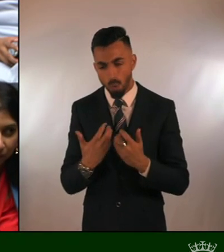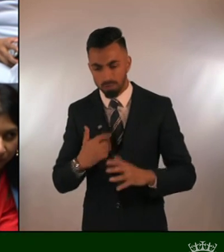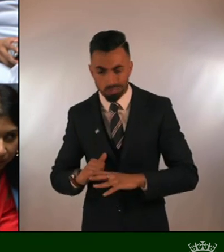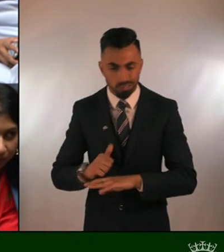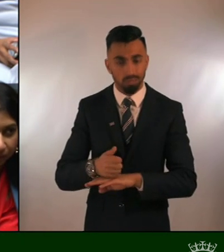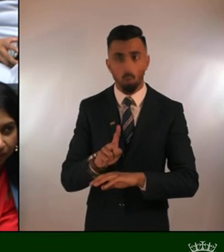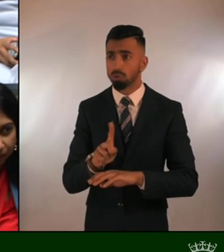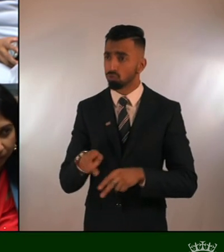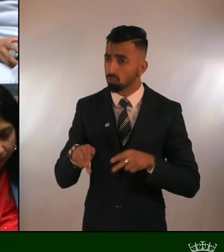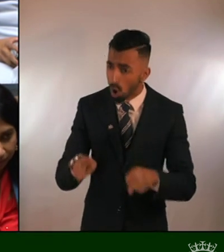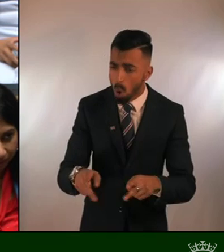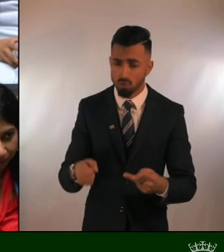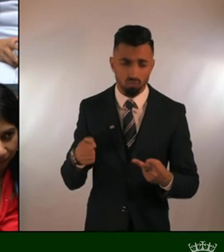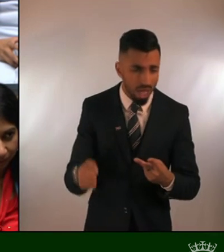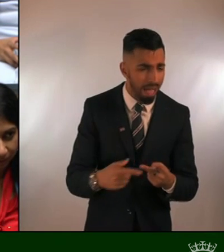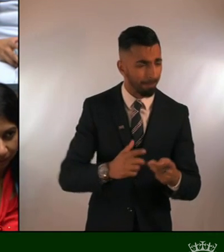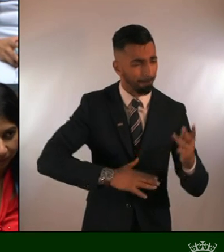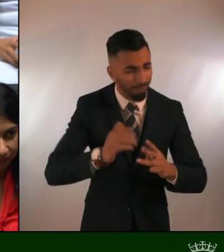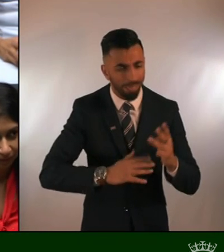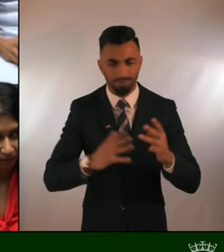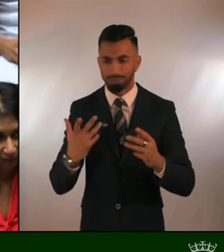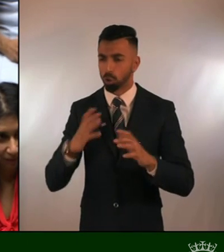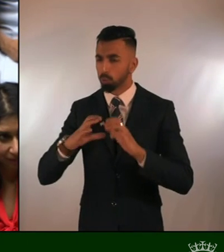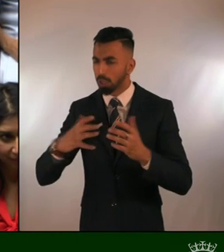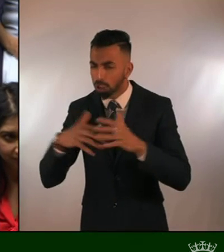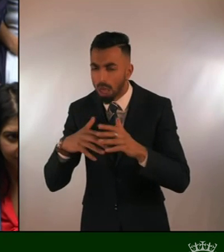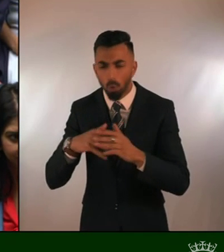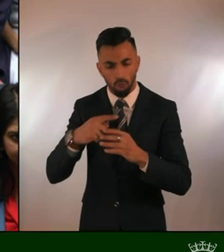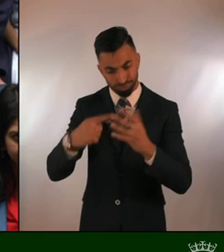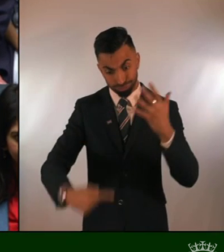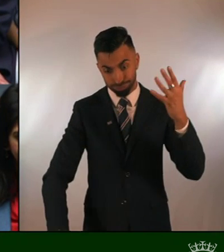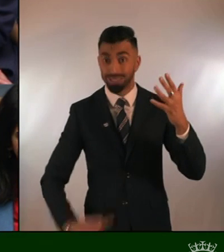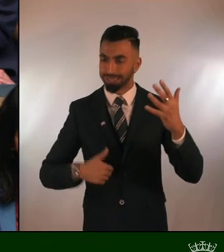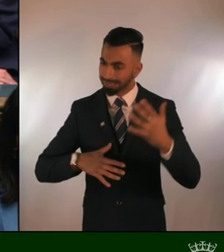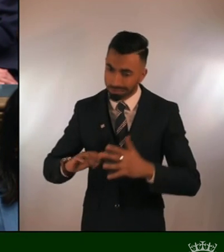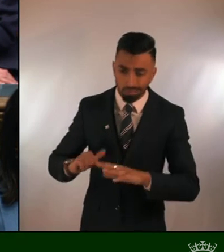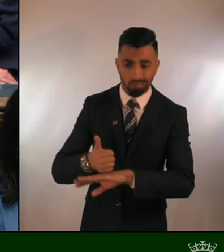We need to grab the opportunity to upgrade, to improve, to enhance and to level up.